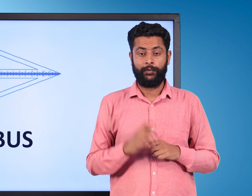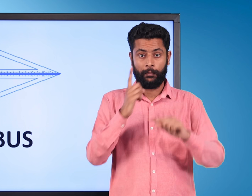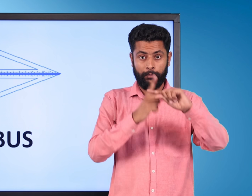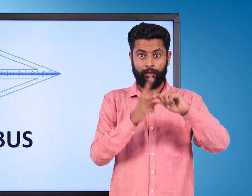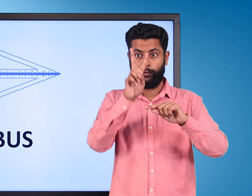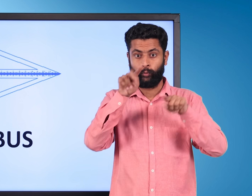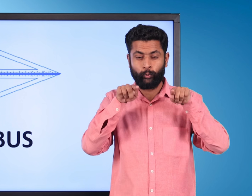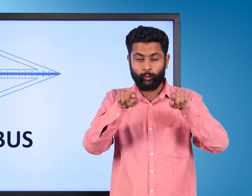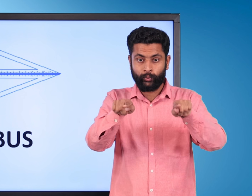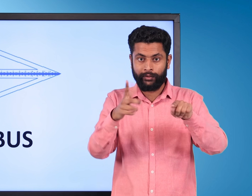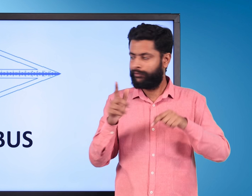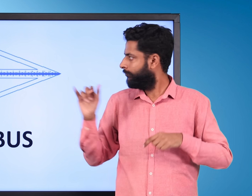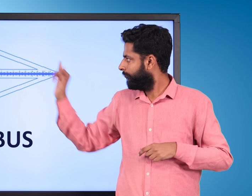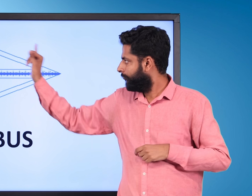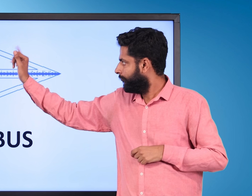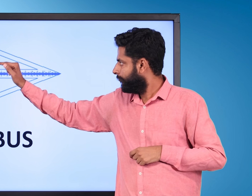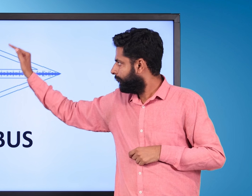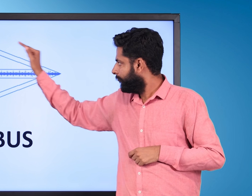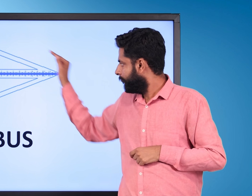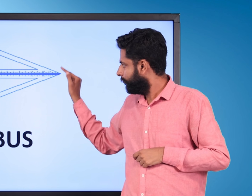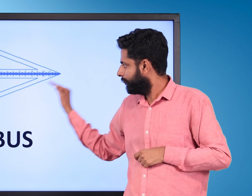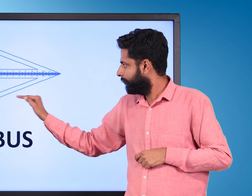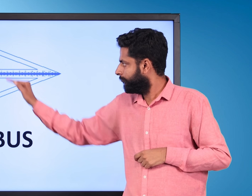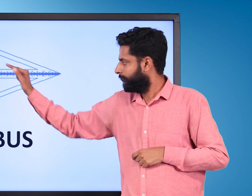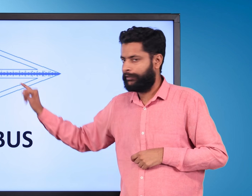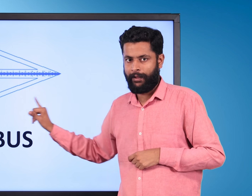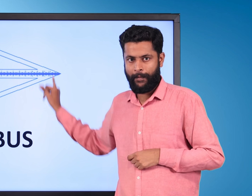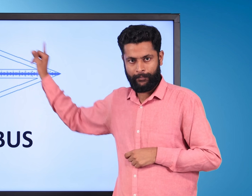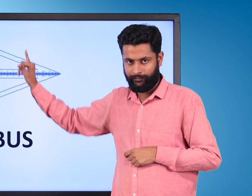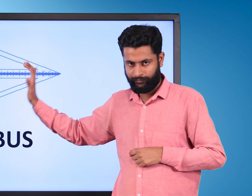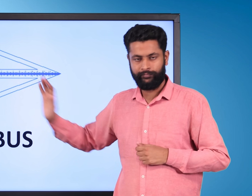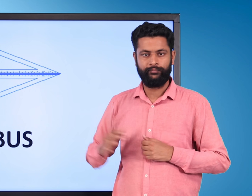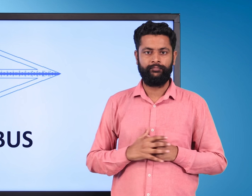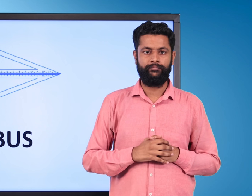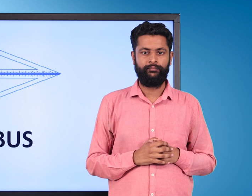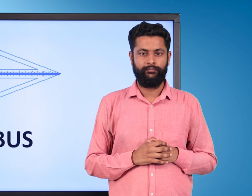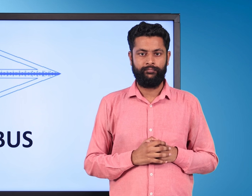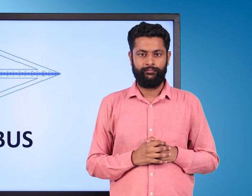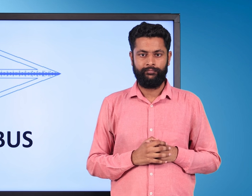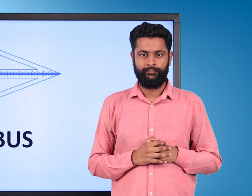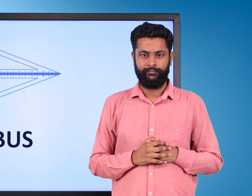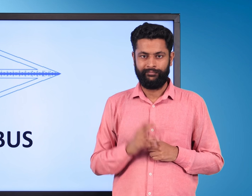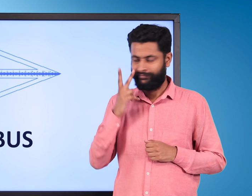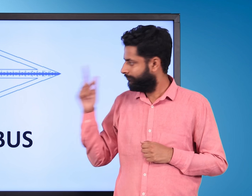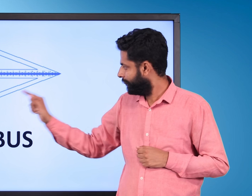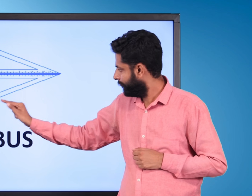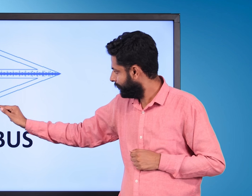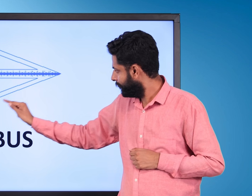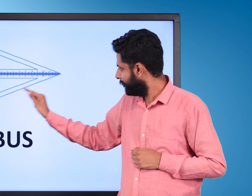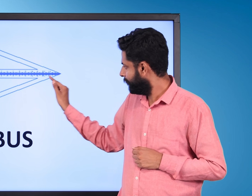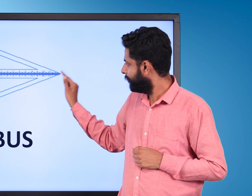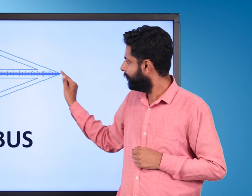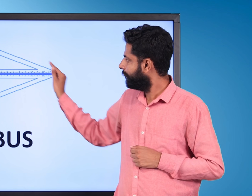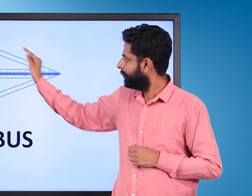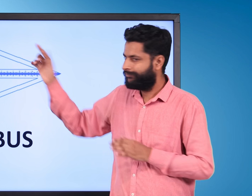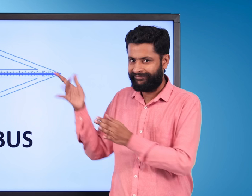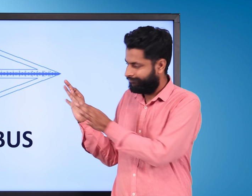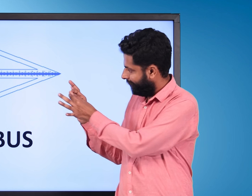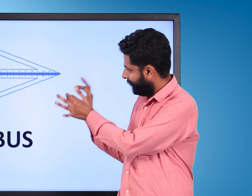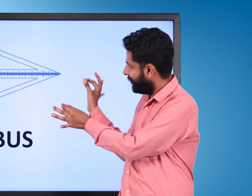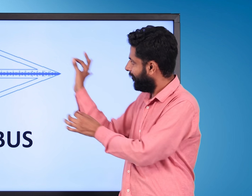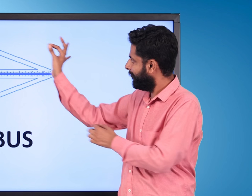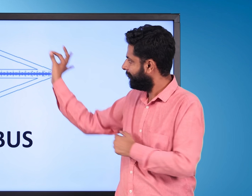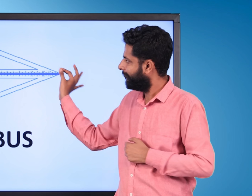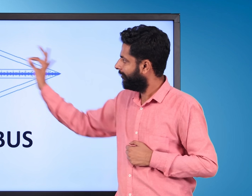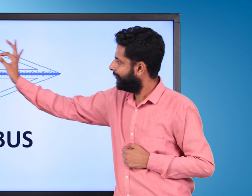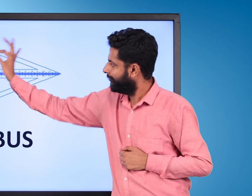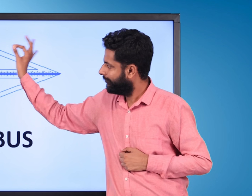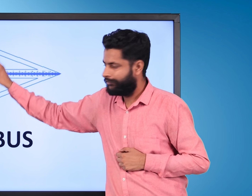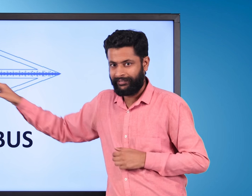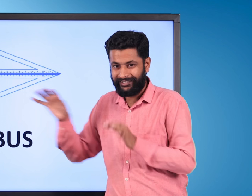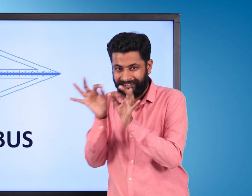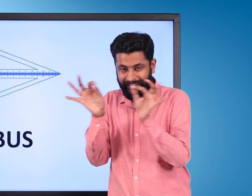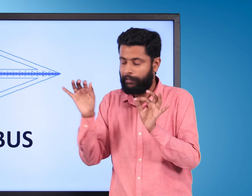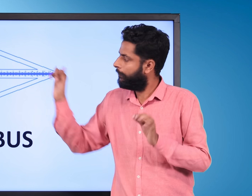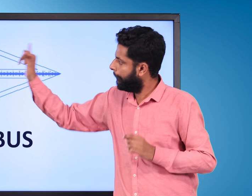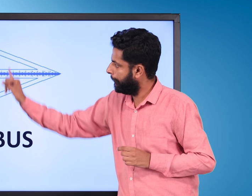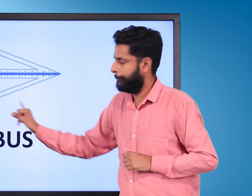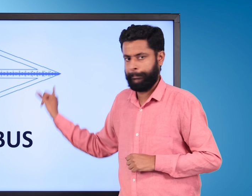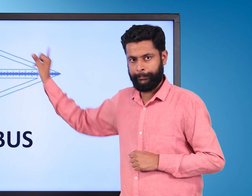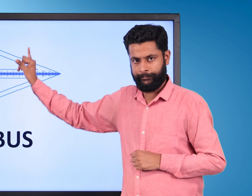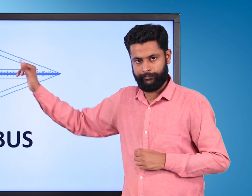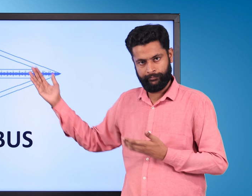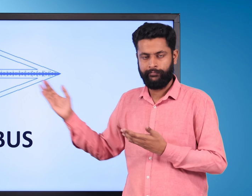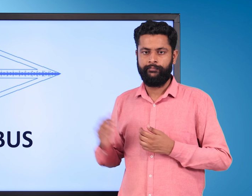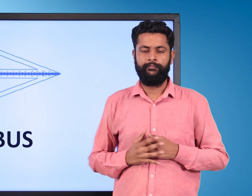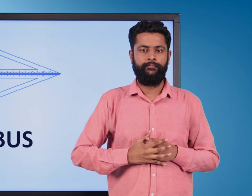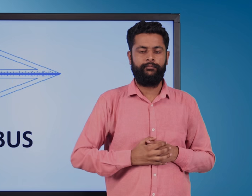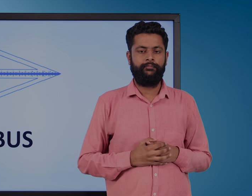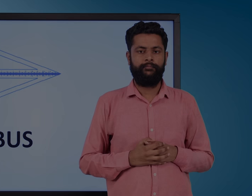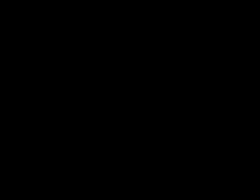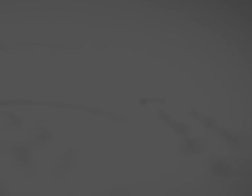i.e. a rhombus has two pairs of parallel sides and all 4 sides have equal length.